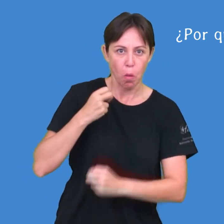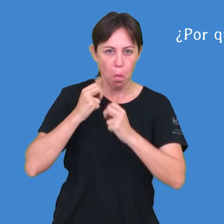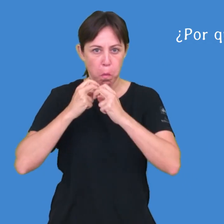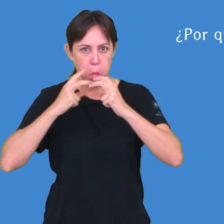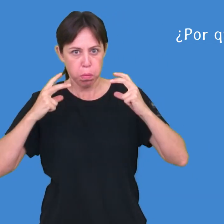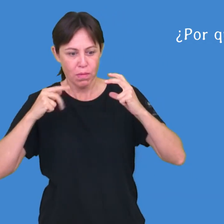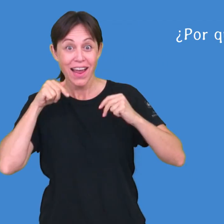gordo